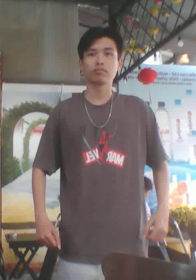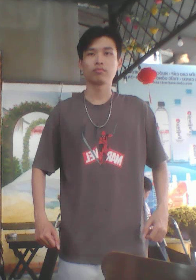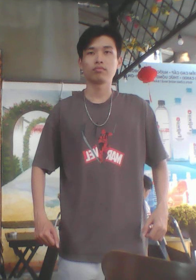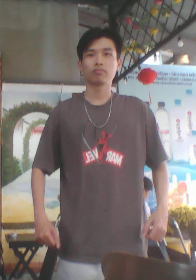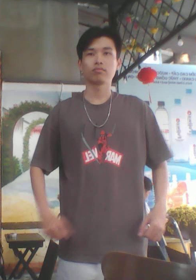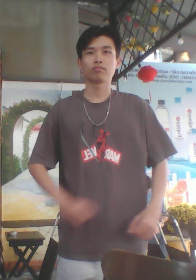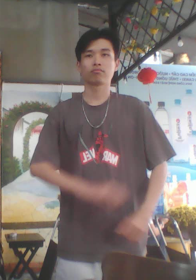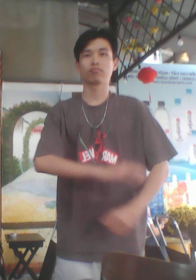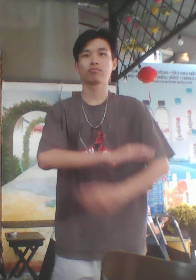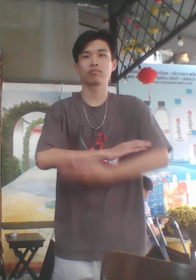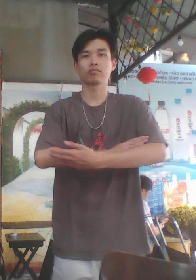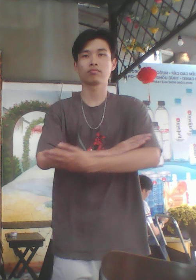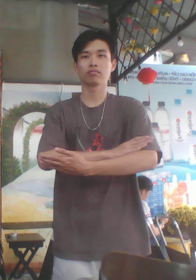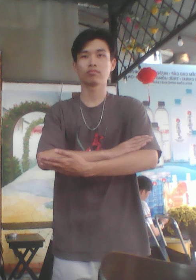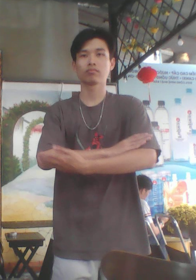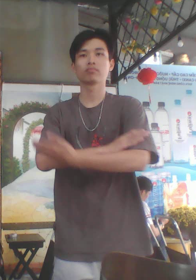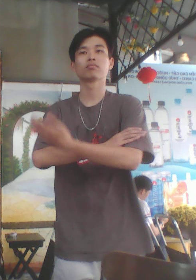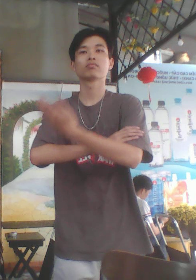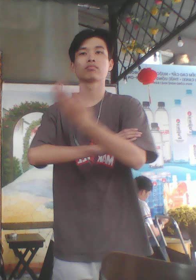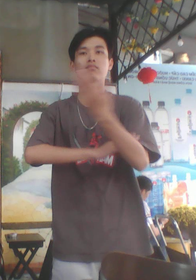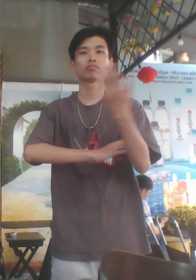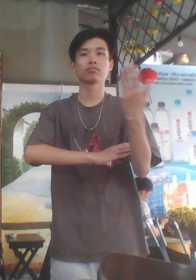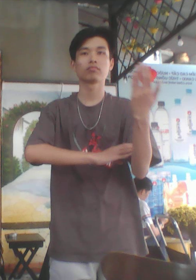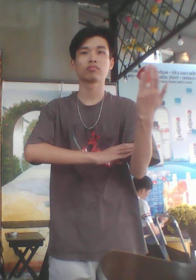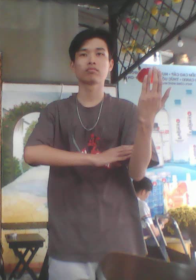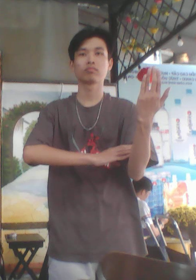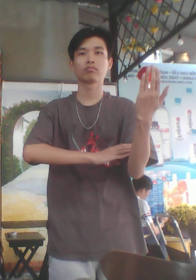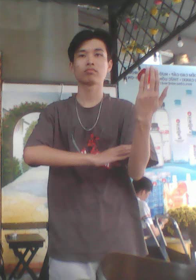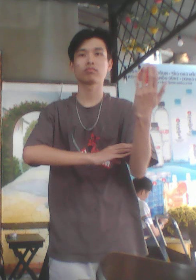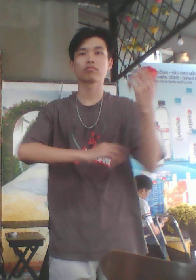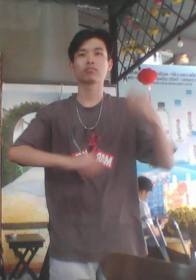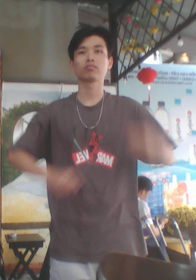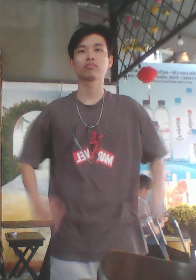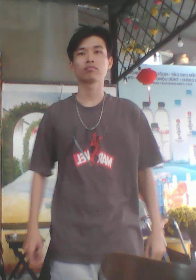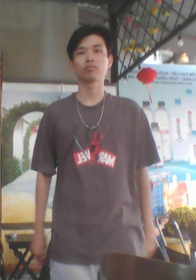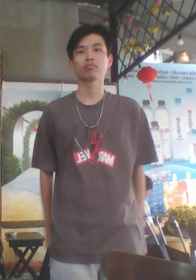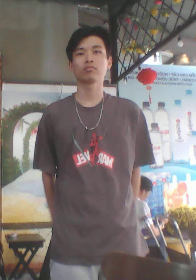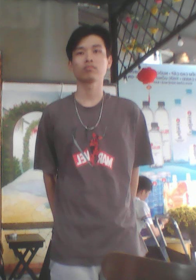buoi sang